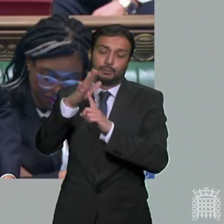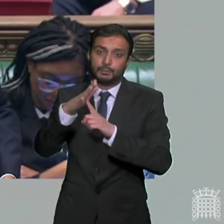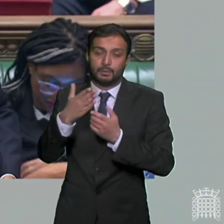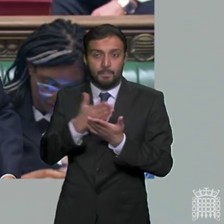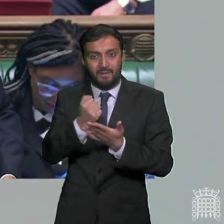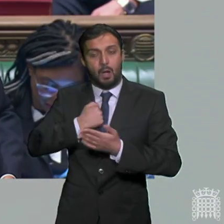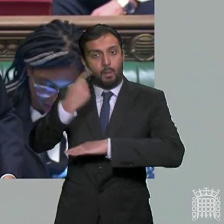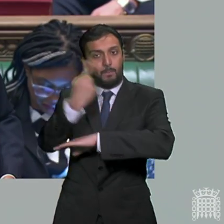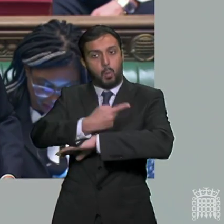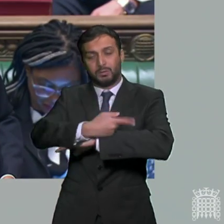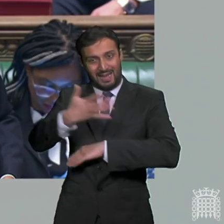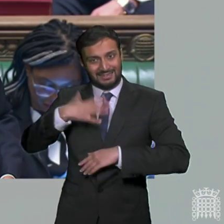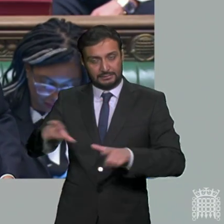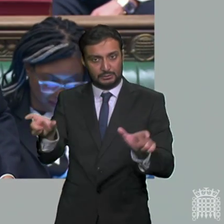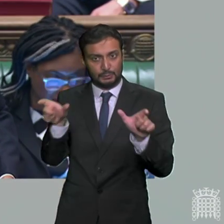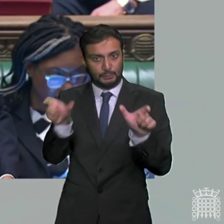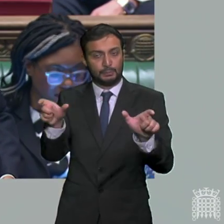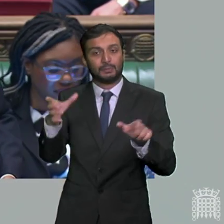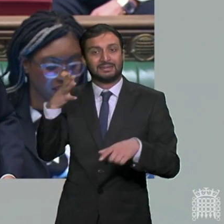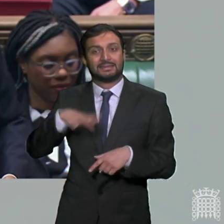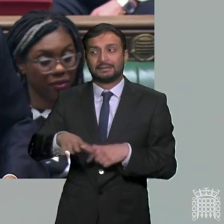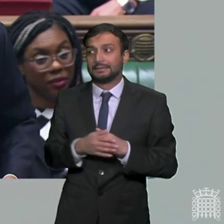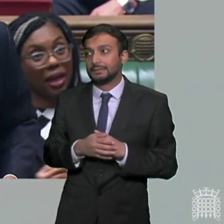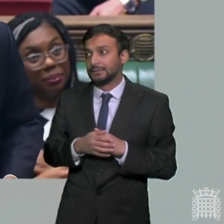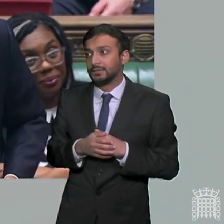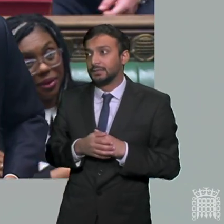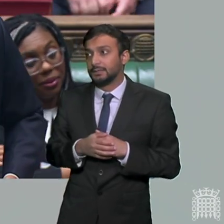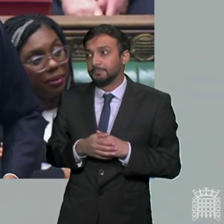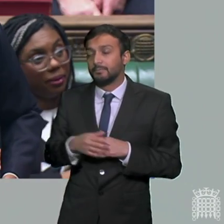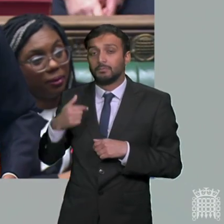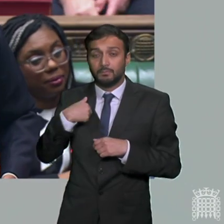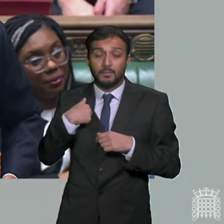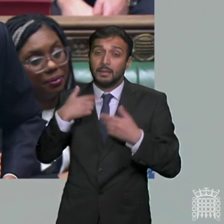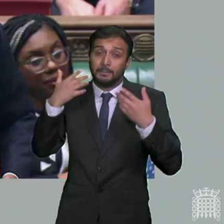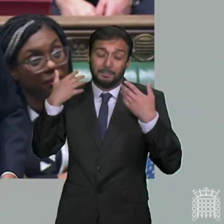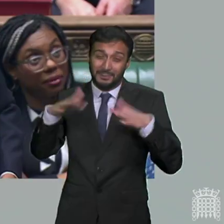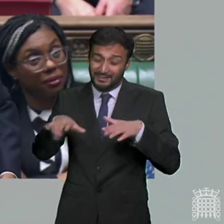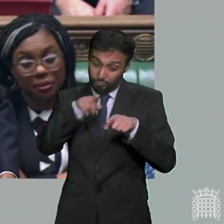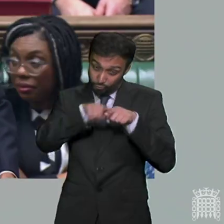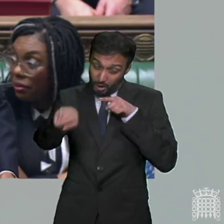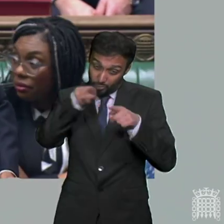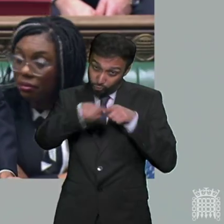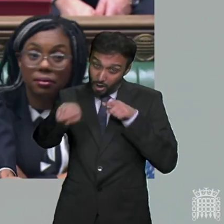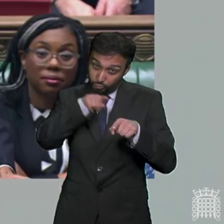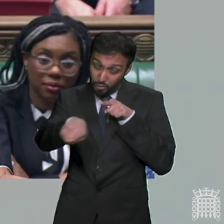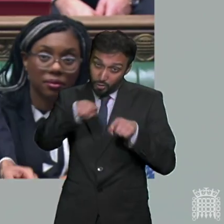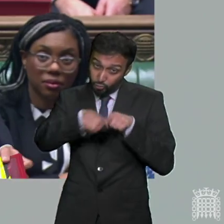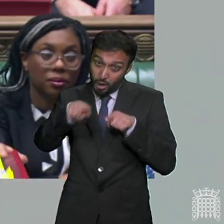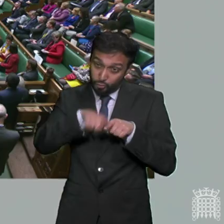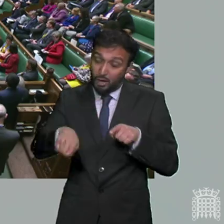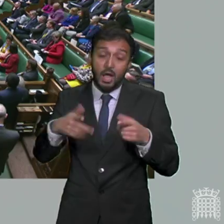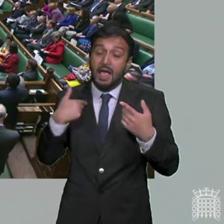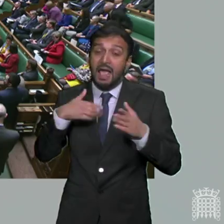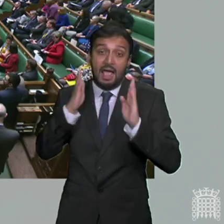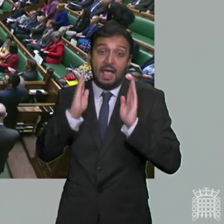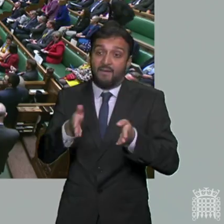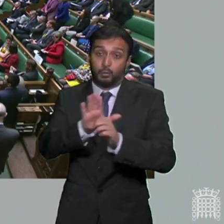While the Labour party has tried to oppose every measure we have taken, we will keep going, because we need to ensure that we stop the crossings.